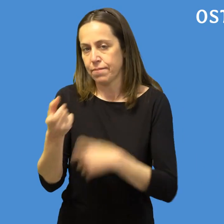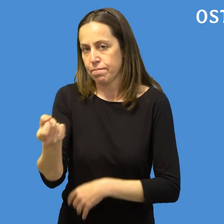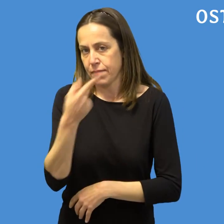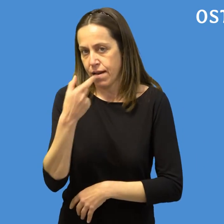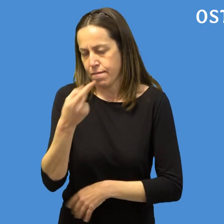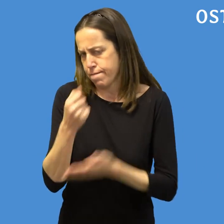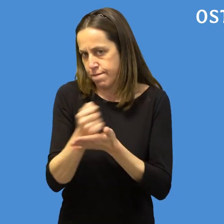droga